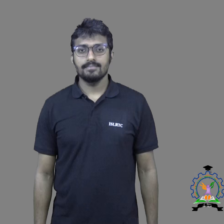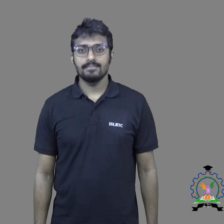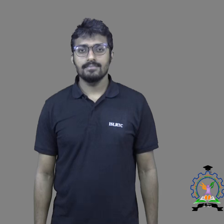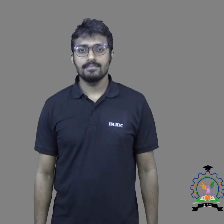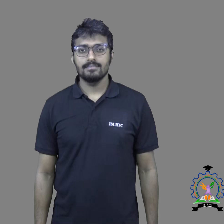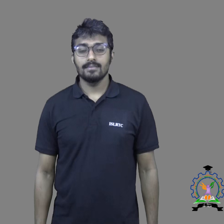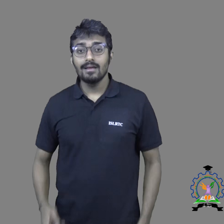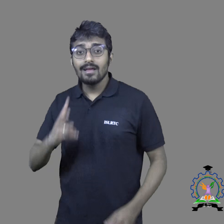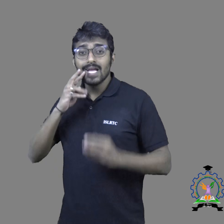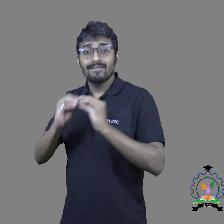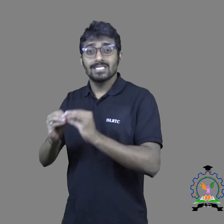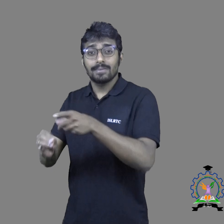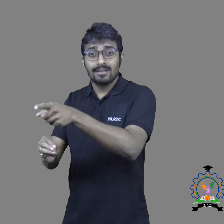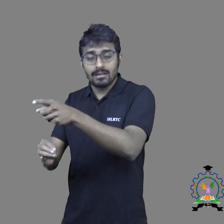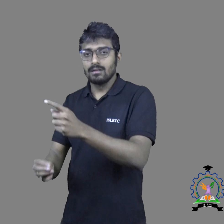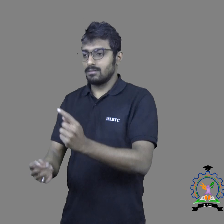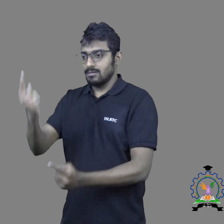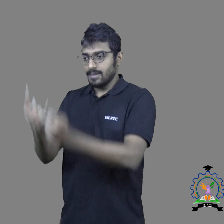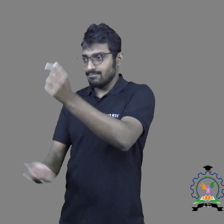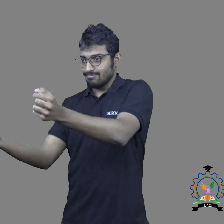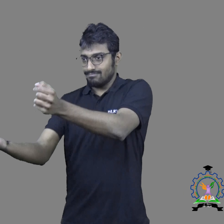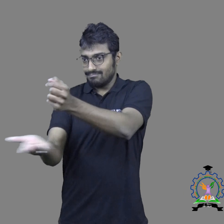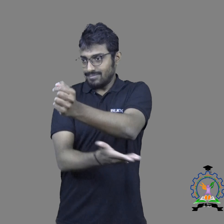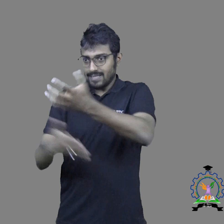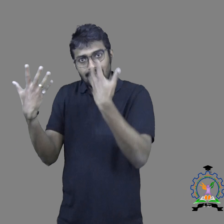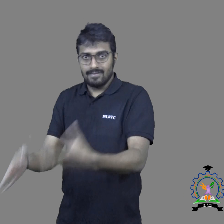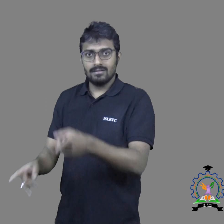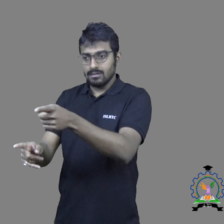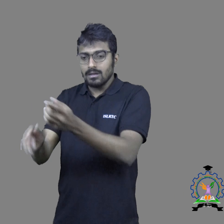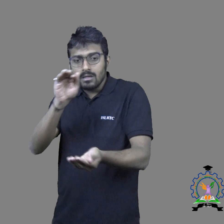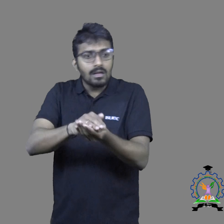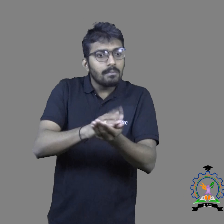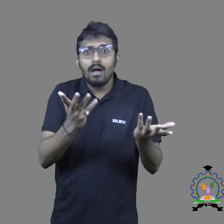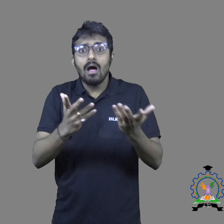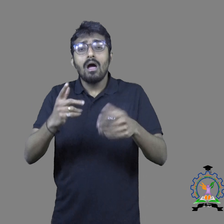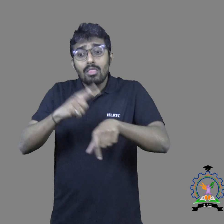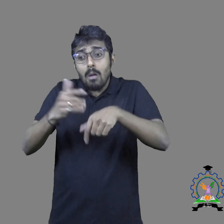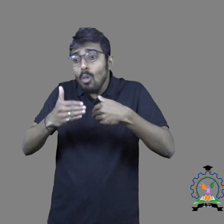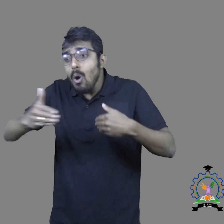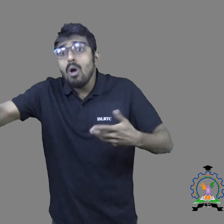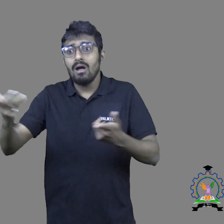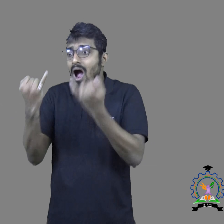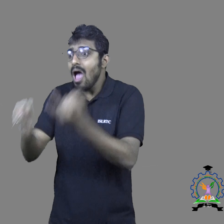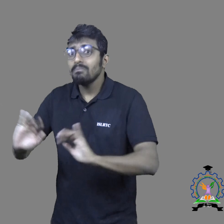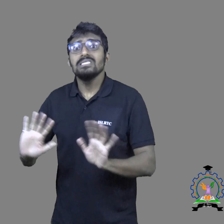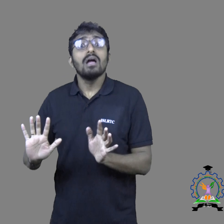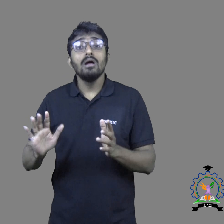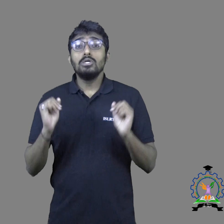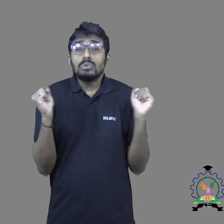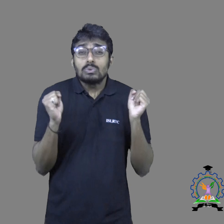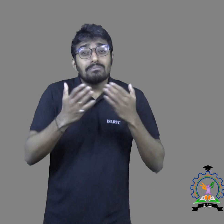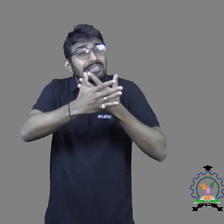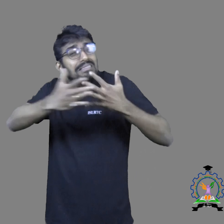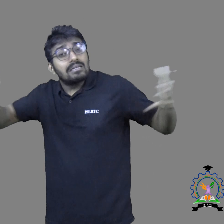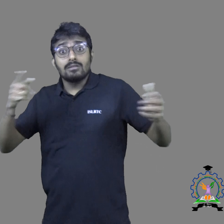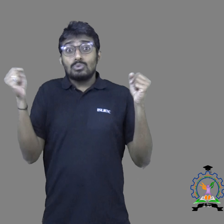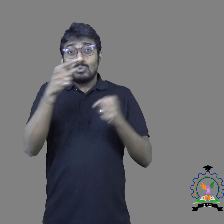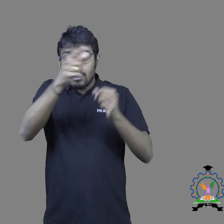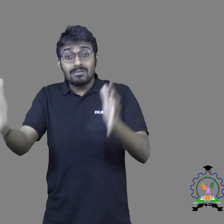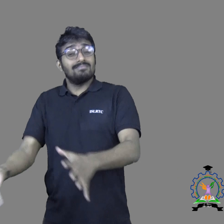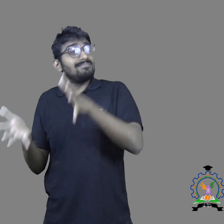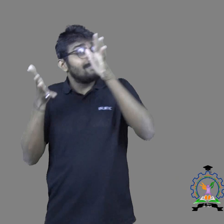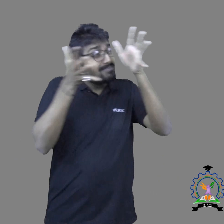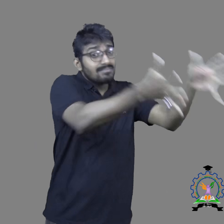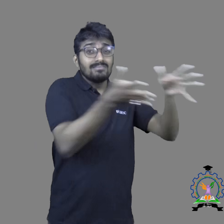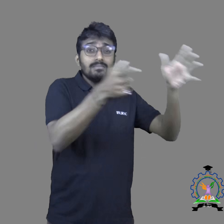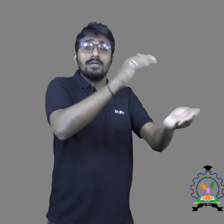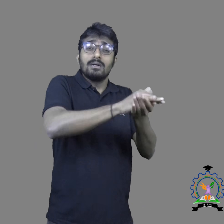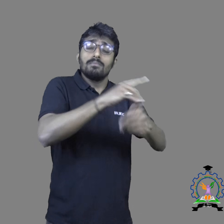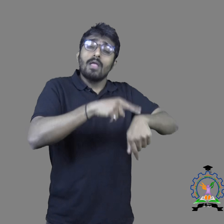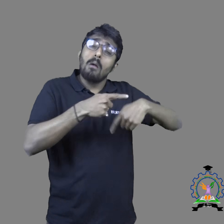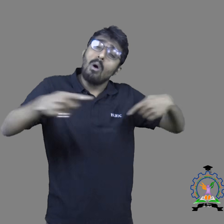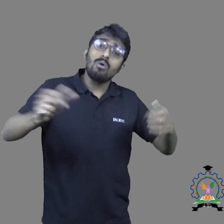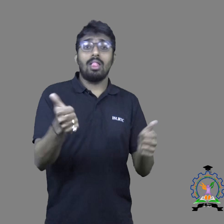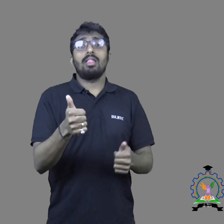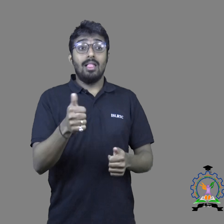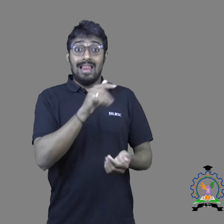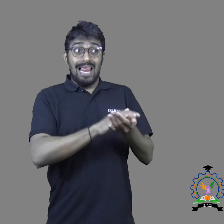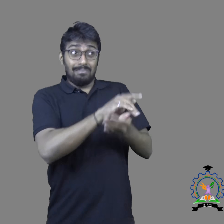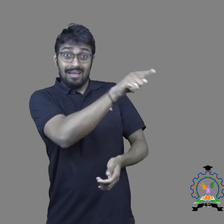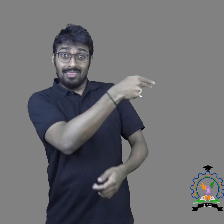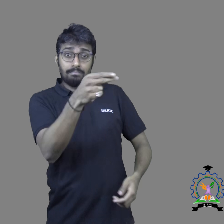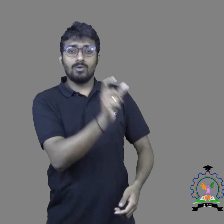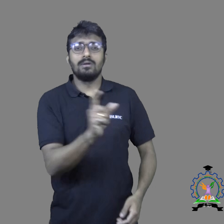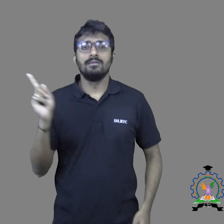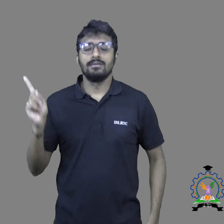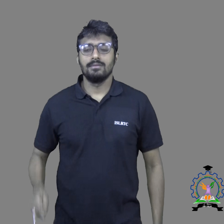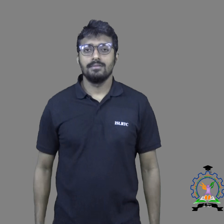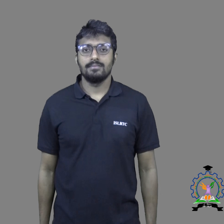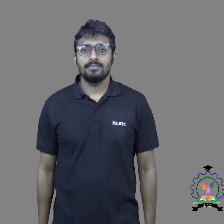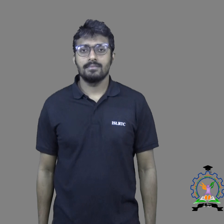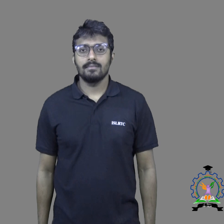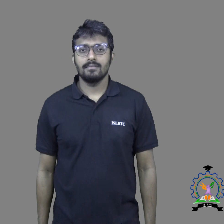Vegetable Preservation